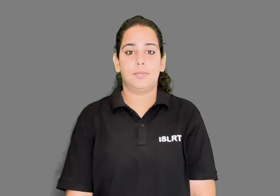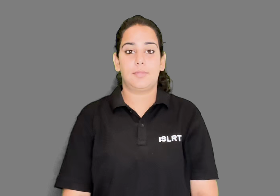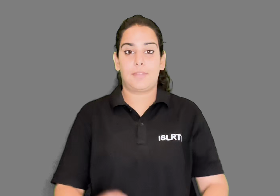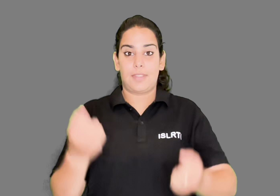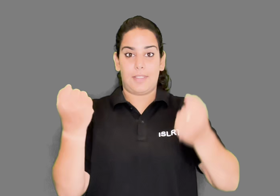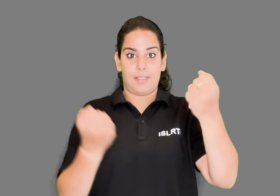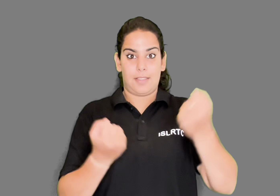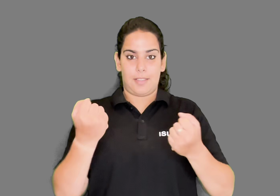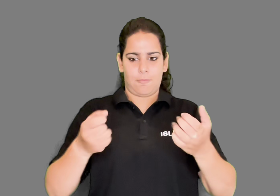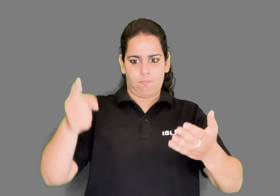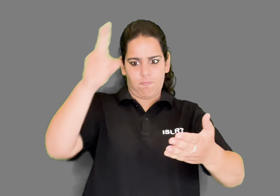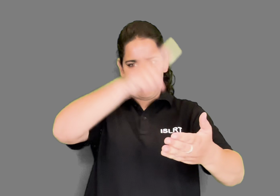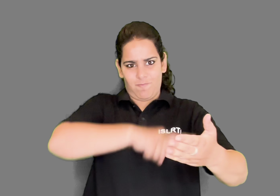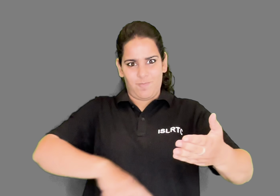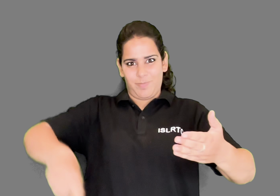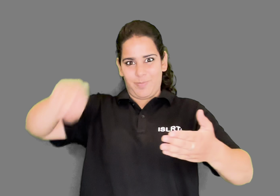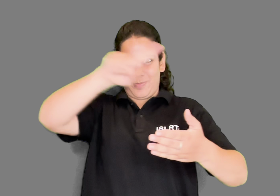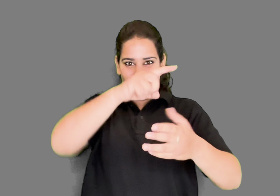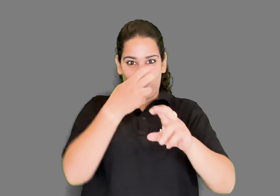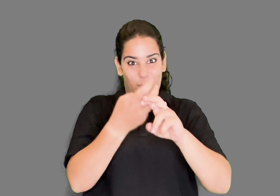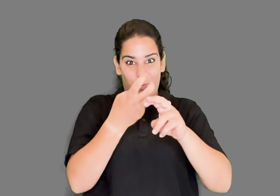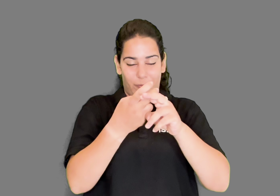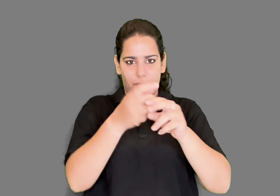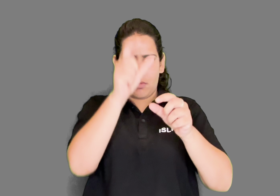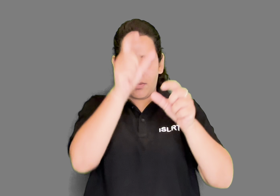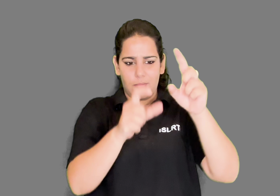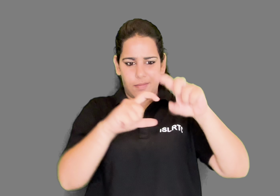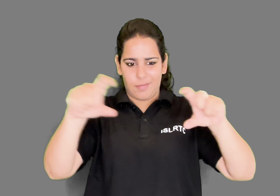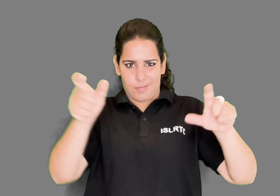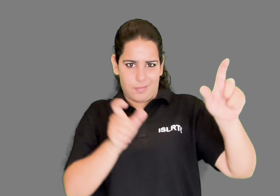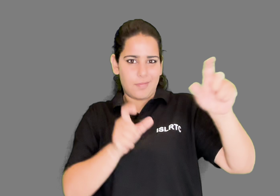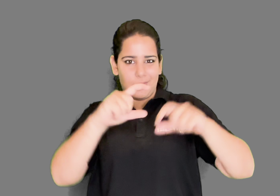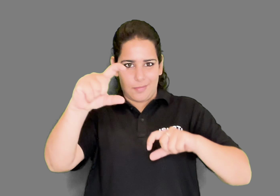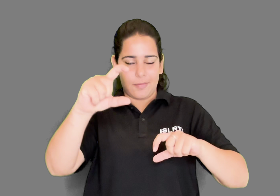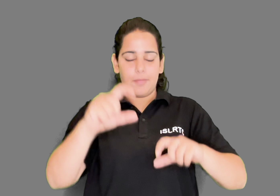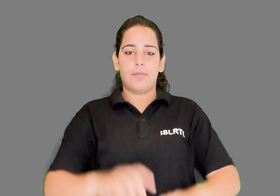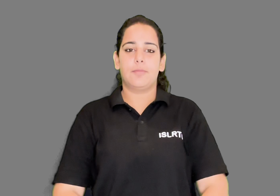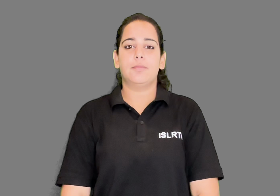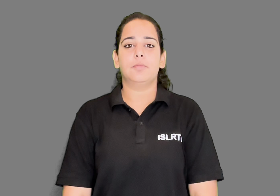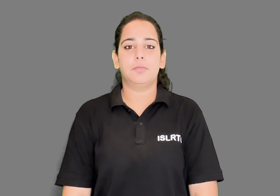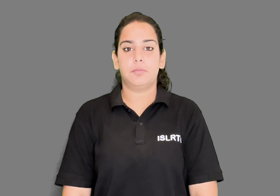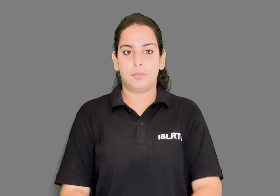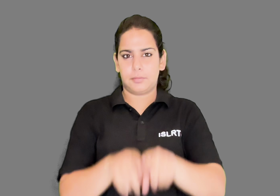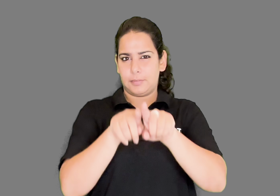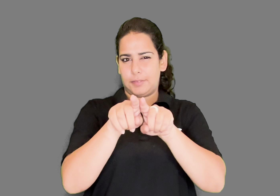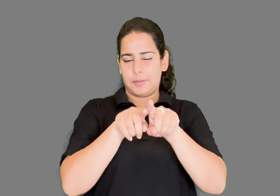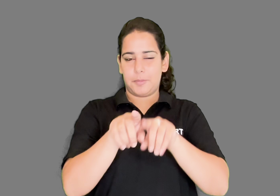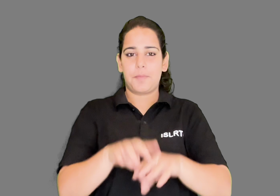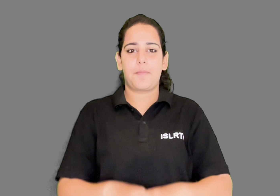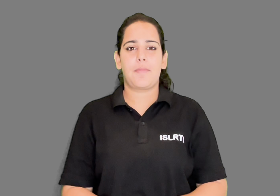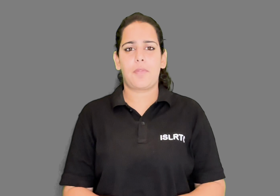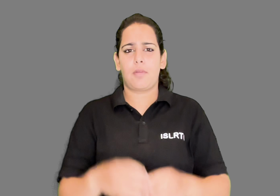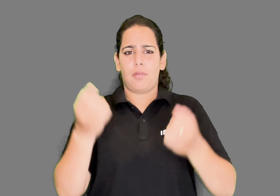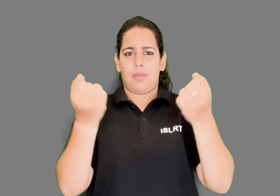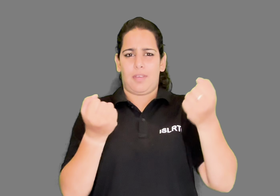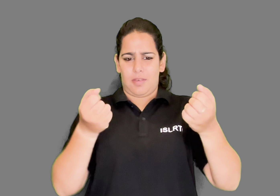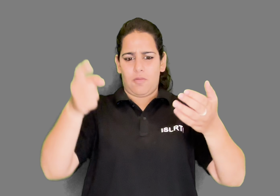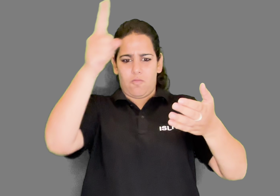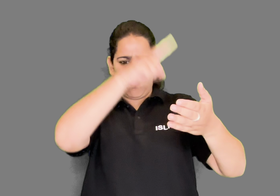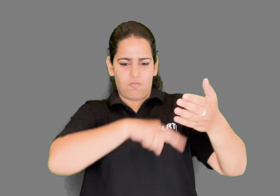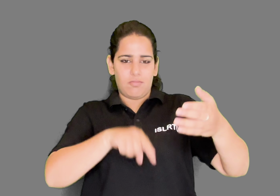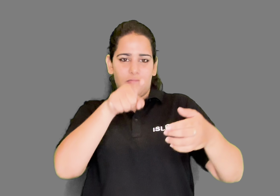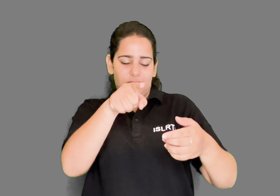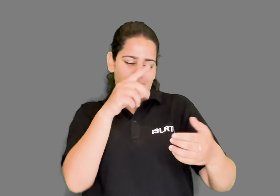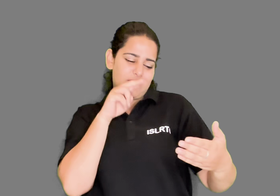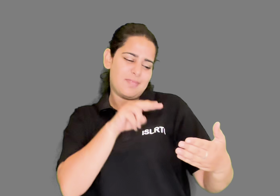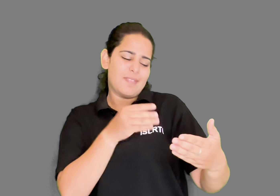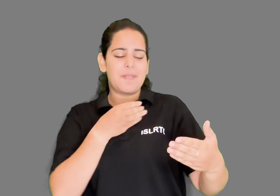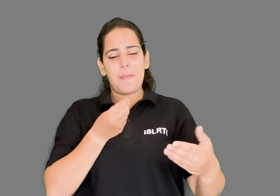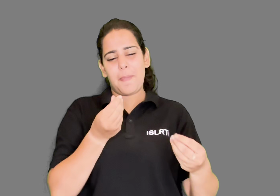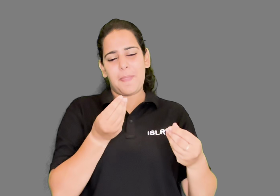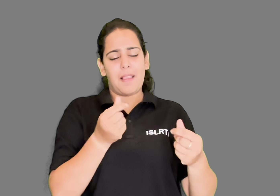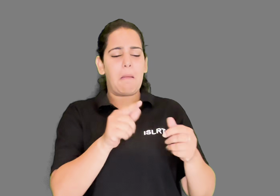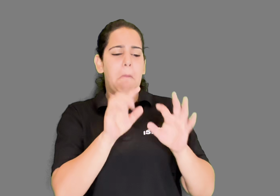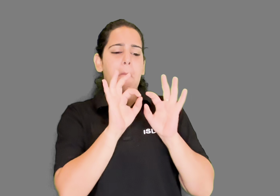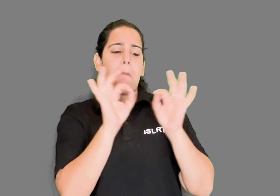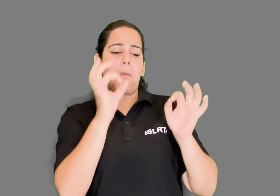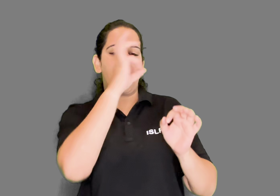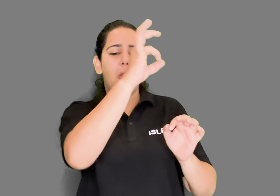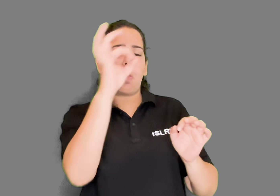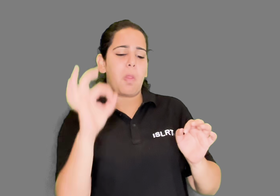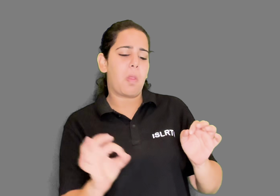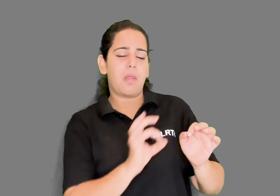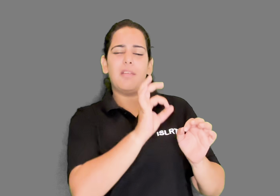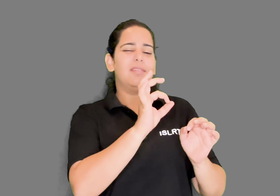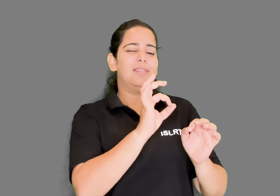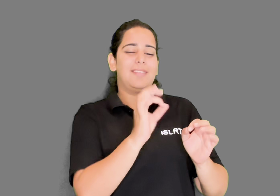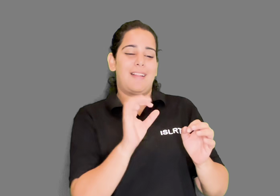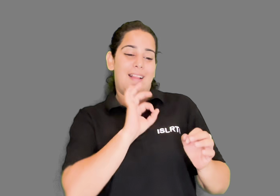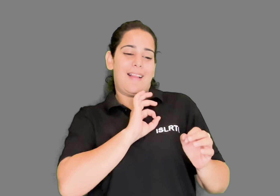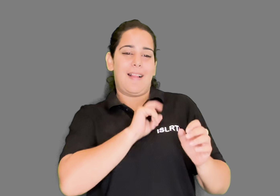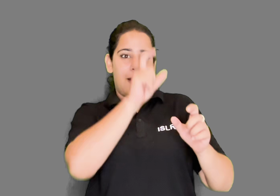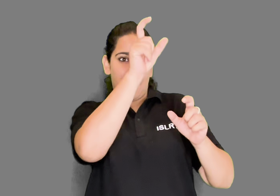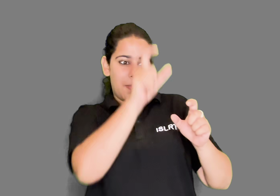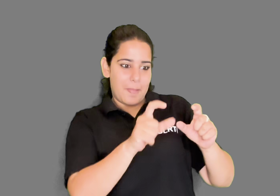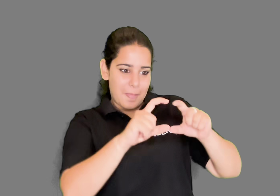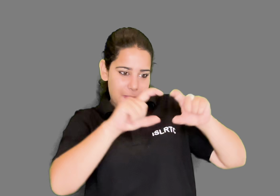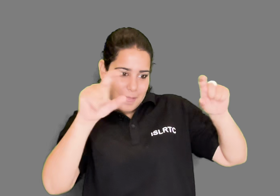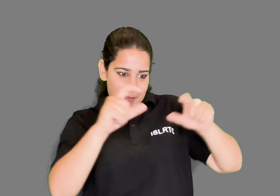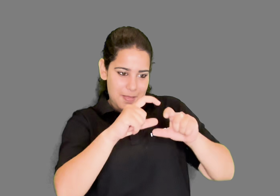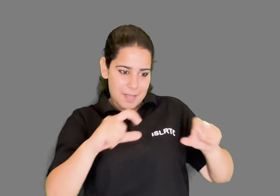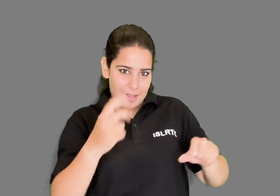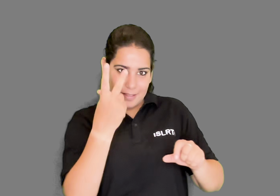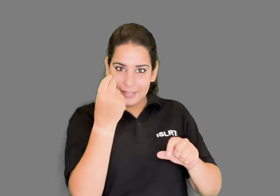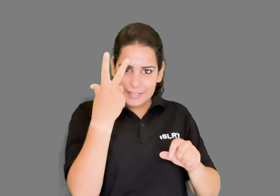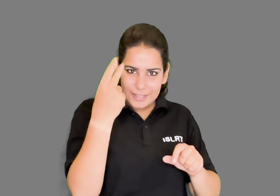Wheel wagon Usually a four wheeled vehicle for transporting bulky commodities and drawn originally by animals